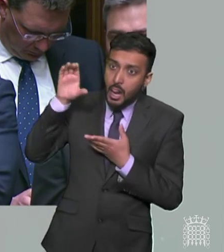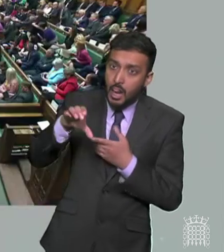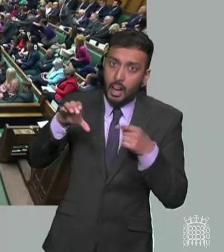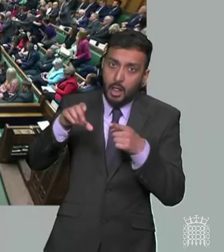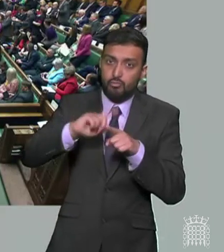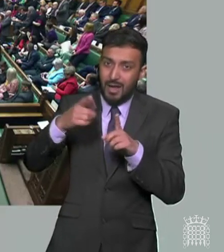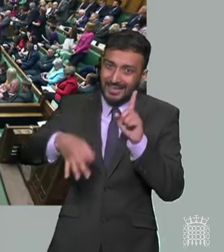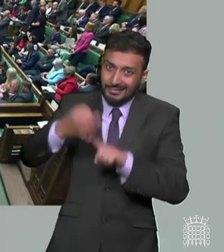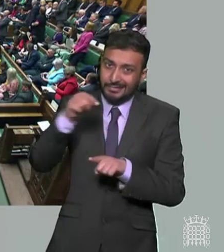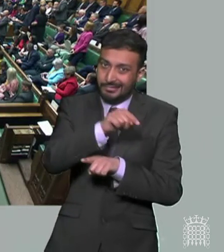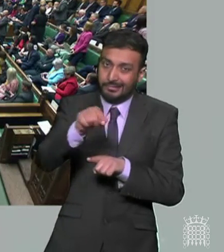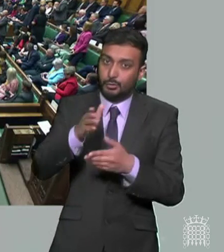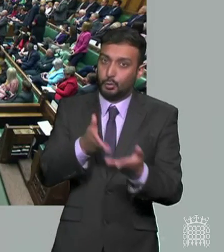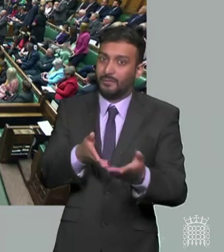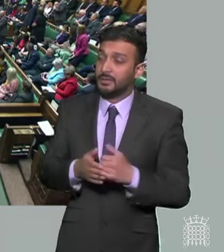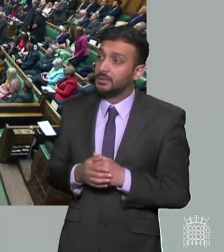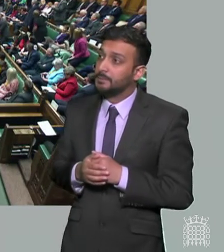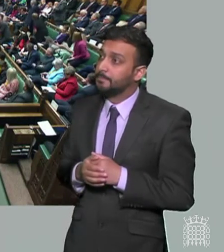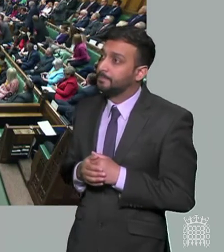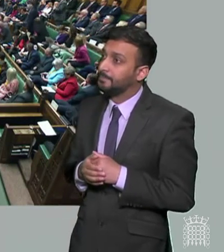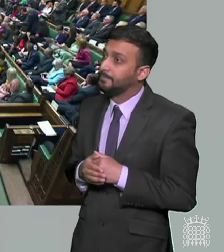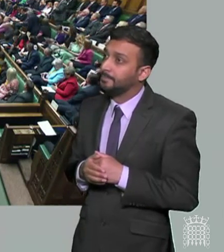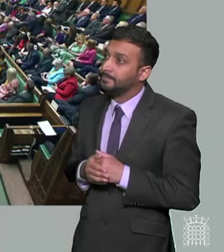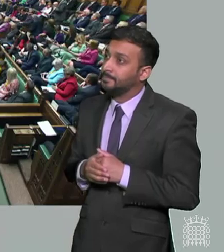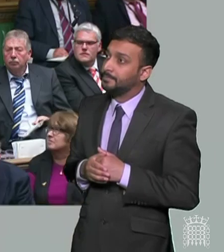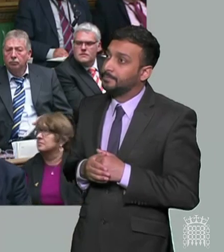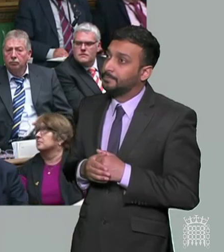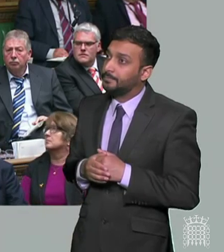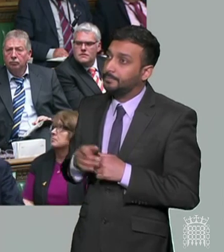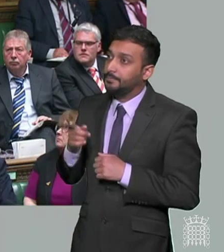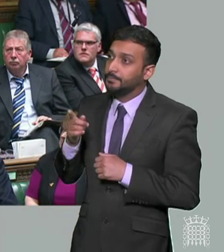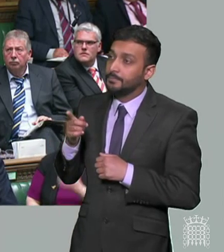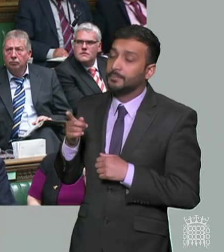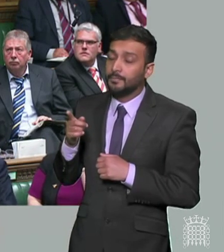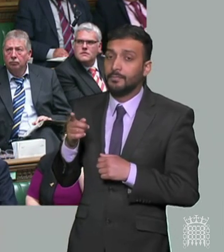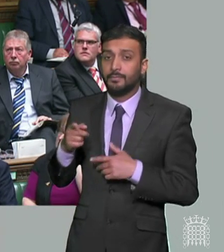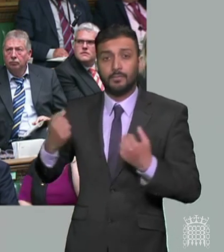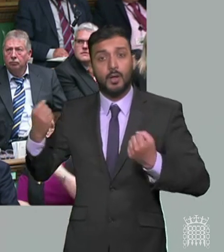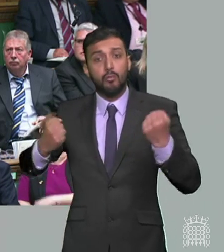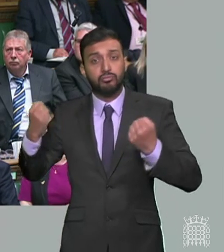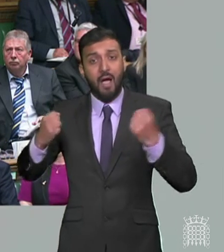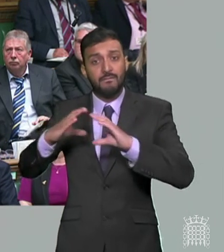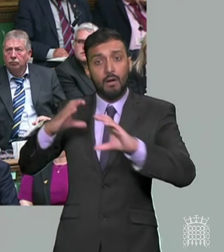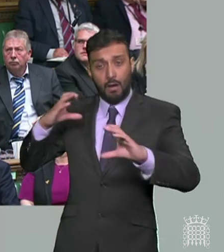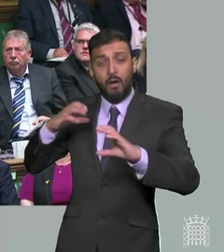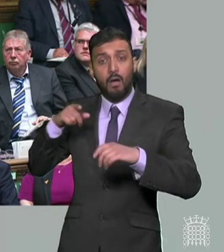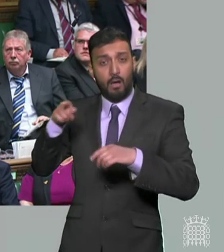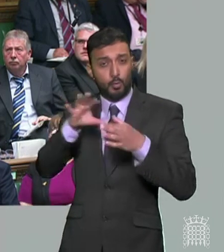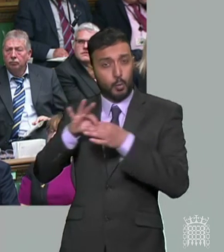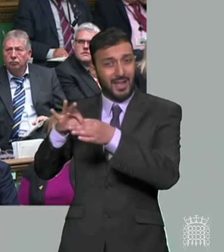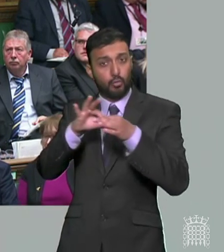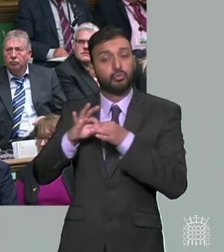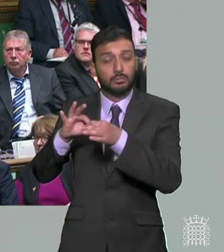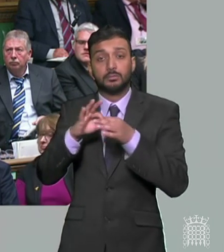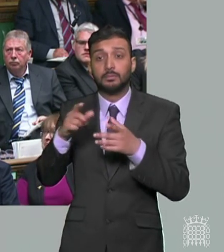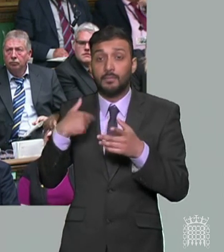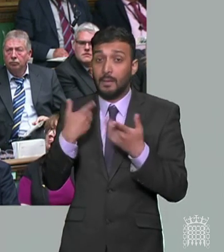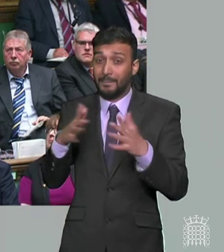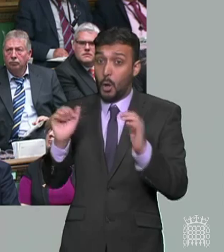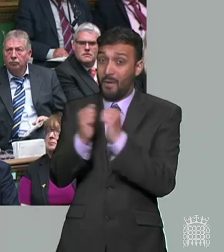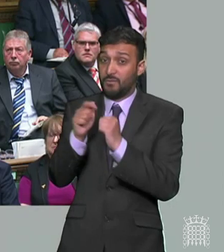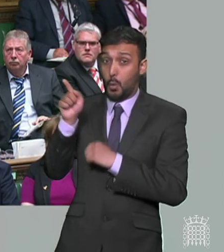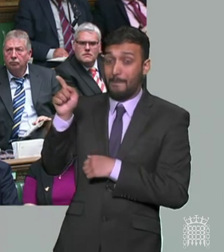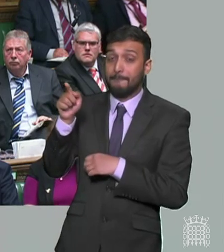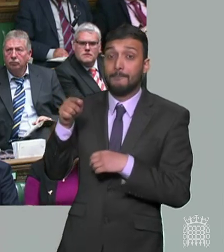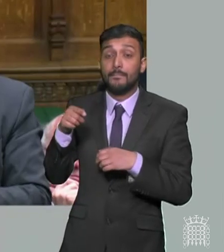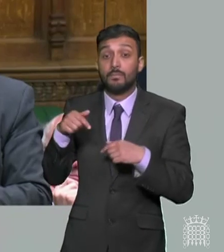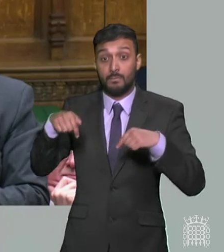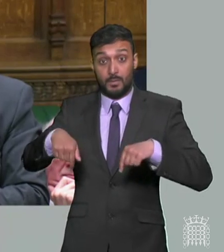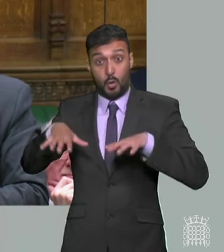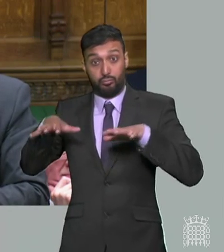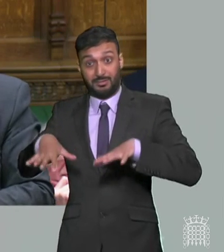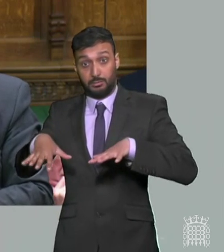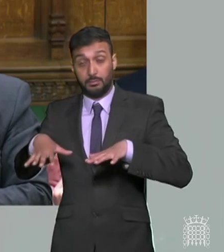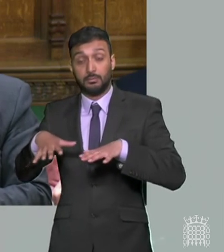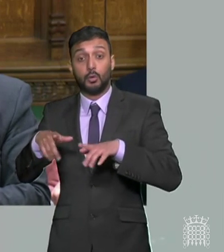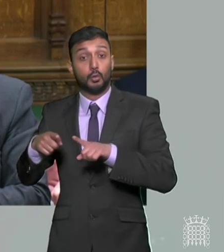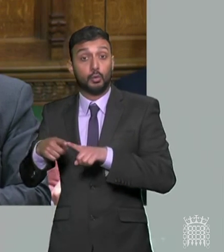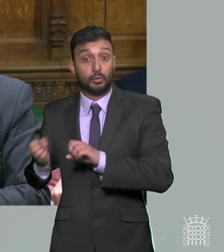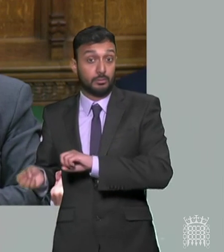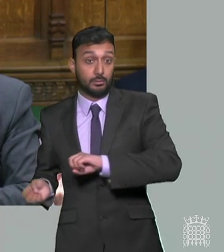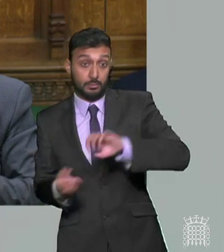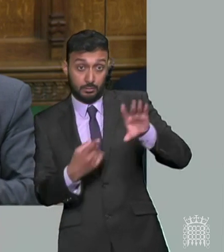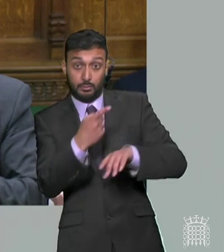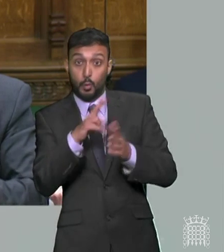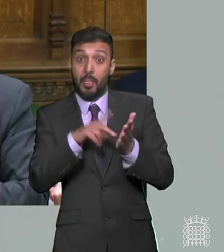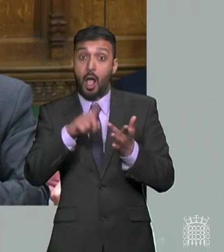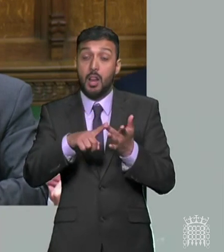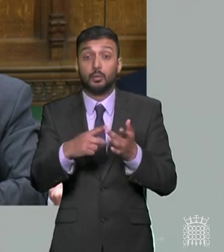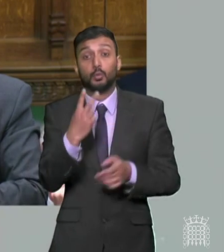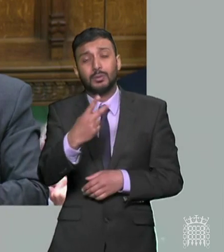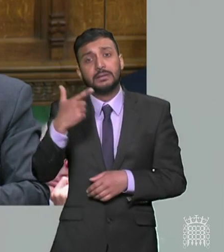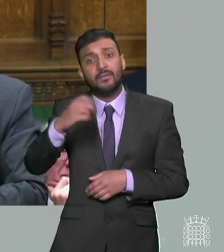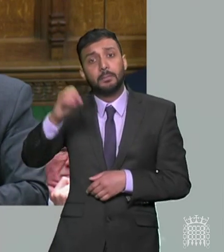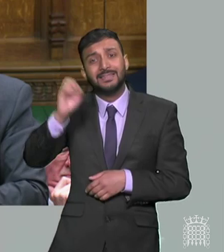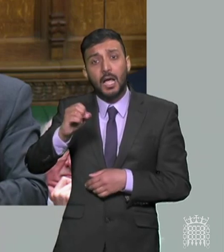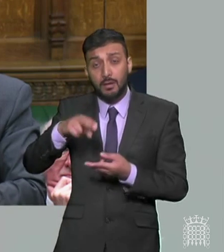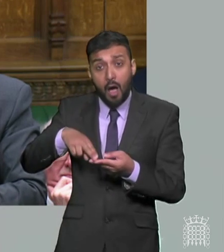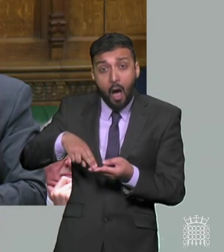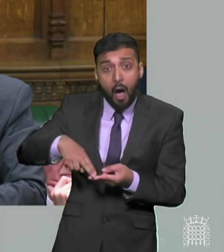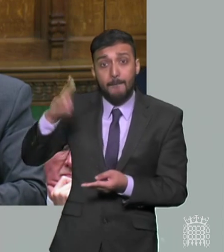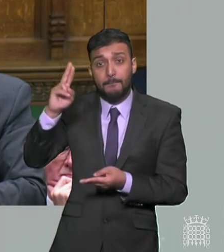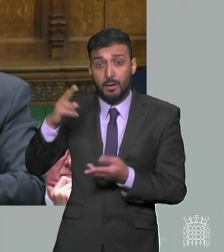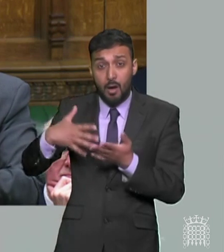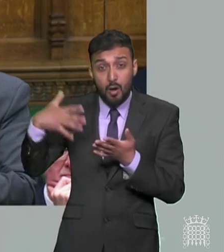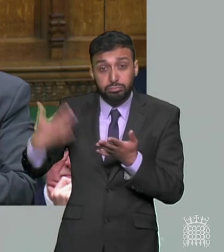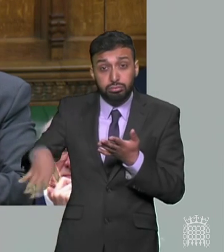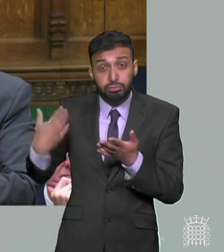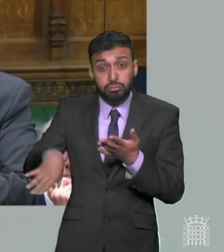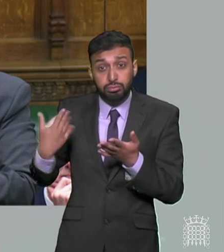Sir Jeffrey M. Donaldson The Road Haulage Association has confirmed that the cost of moving goods from this part of the United Kingdom to Northern Ireland has risen by 27% in the first year of the operation of the protocol.